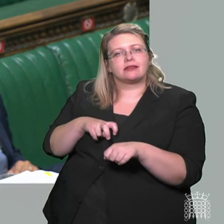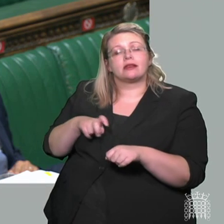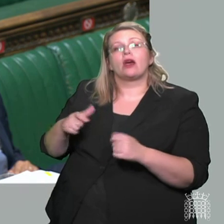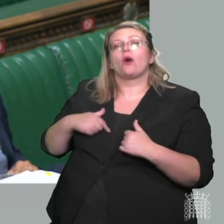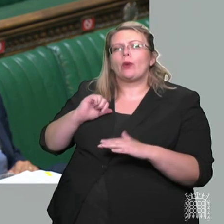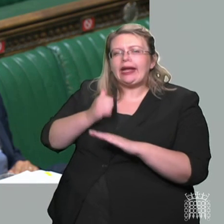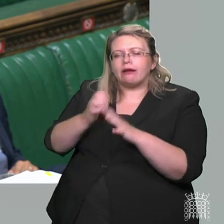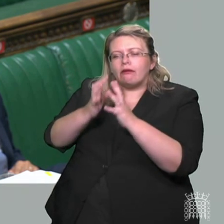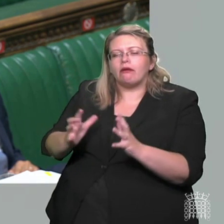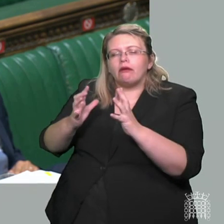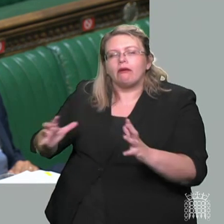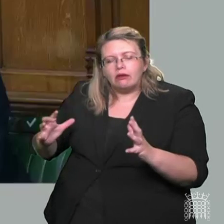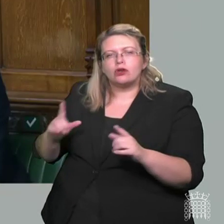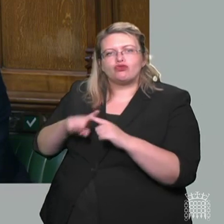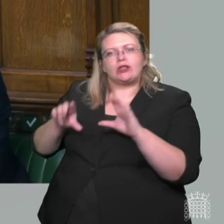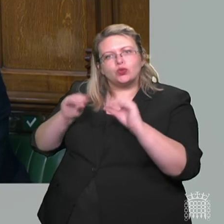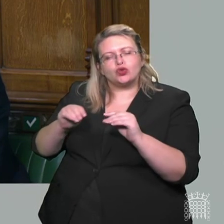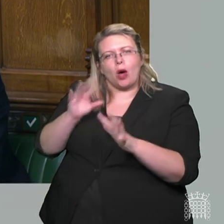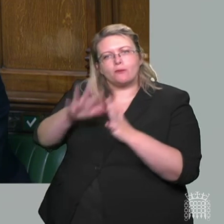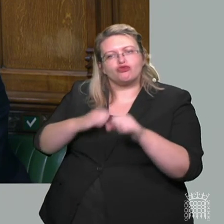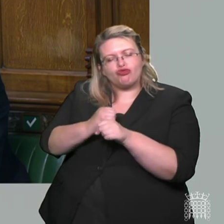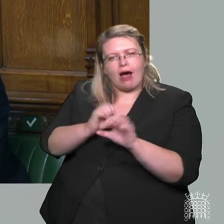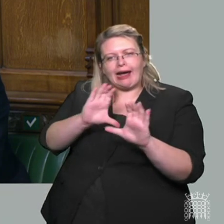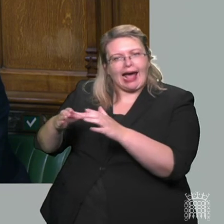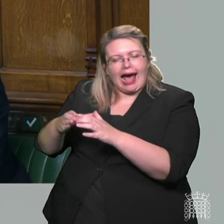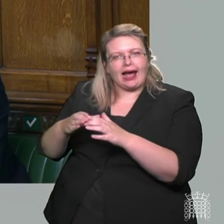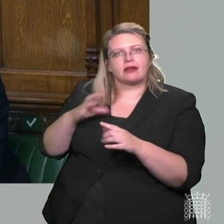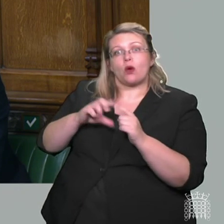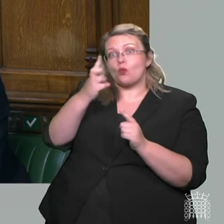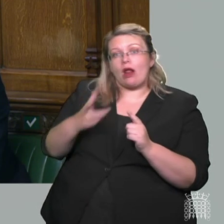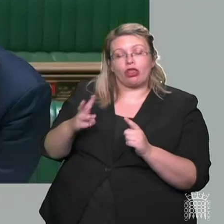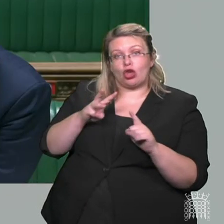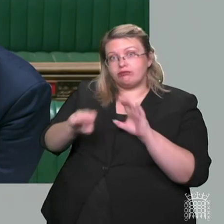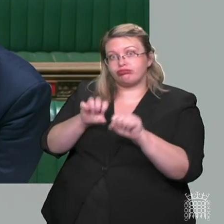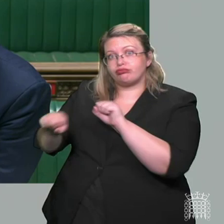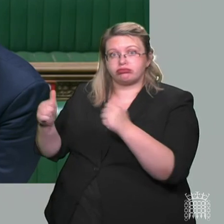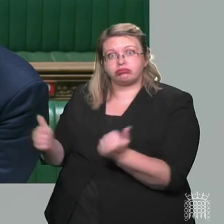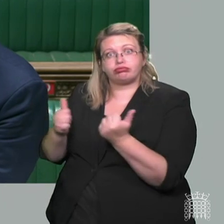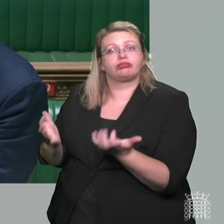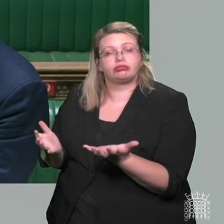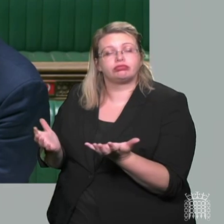We are rolling up county lines drugs gangs; we have tackled about a third of them so far.